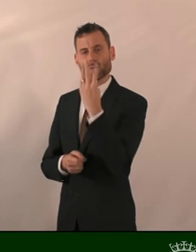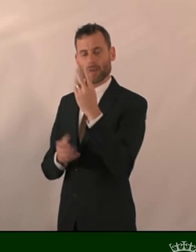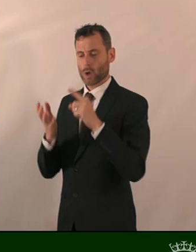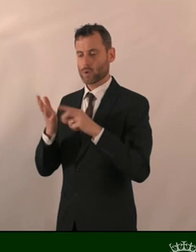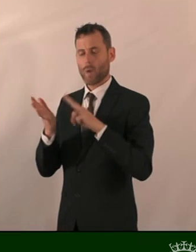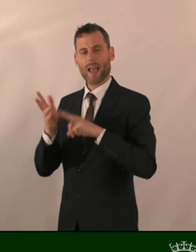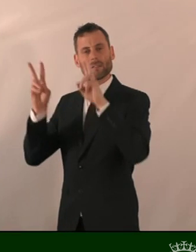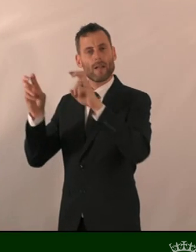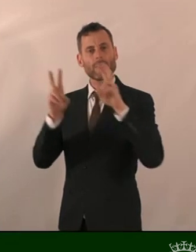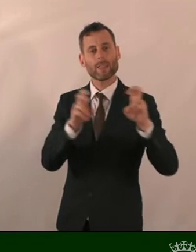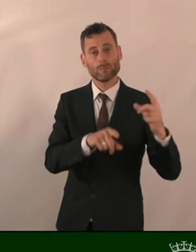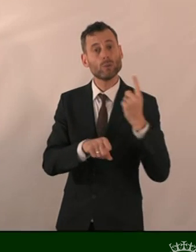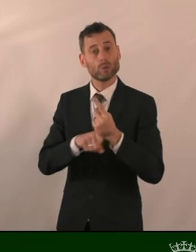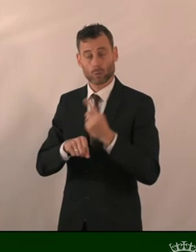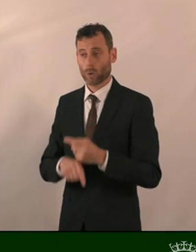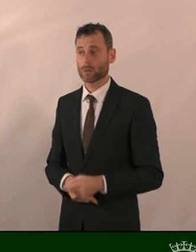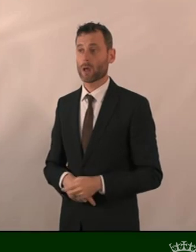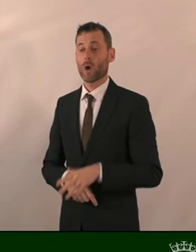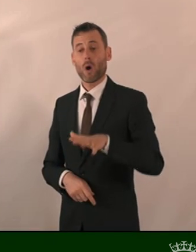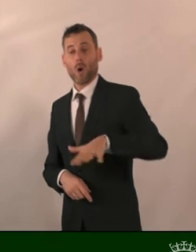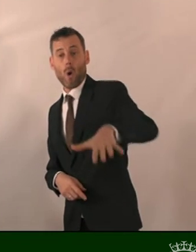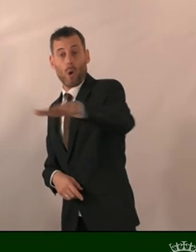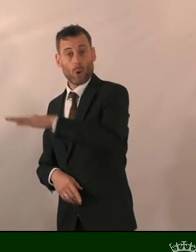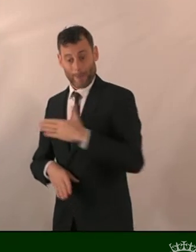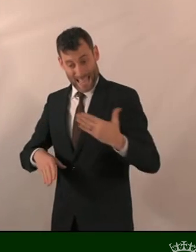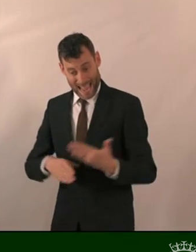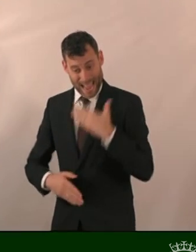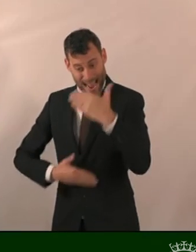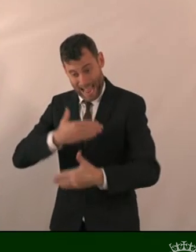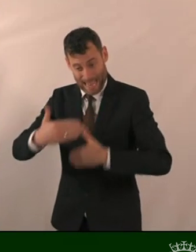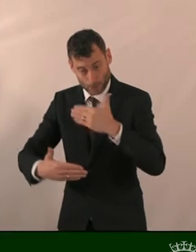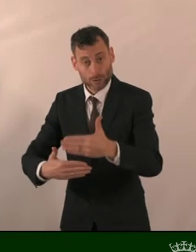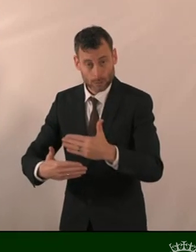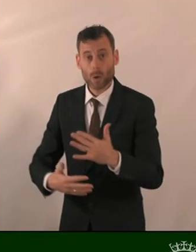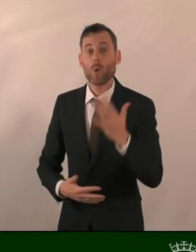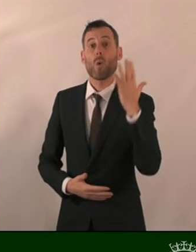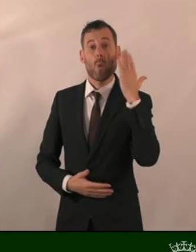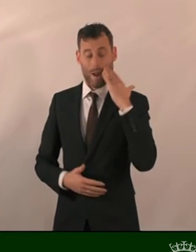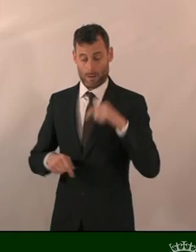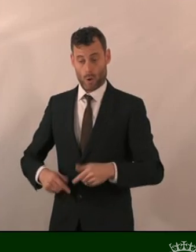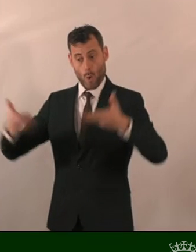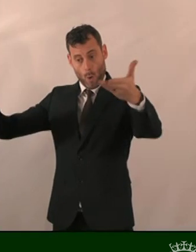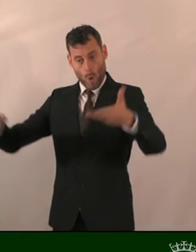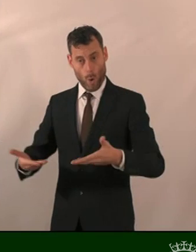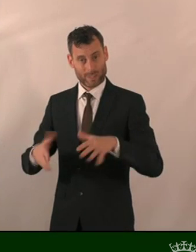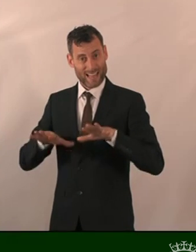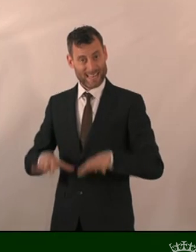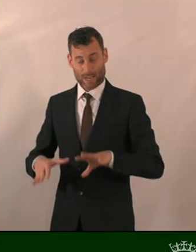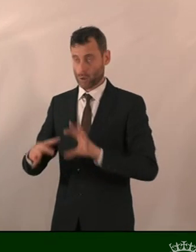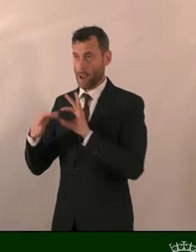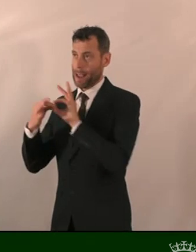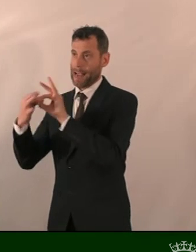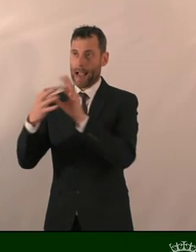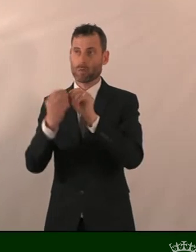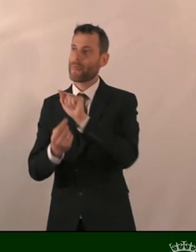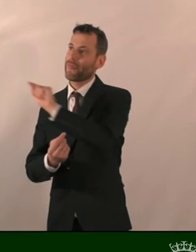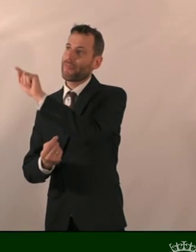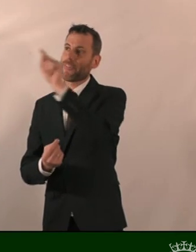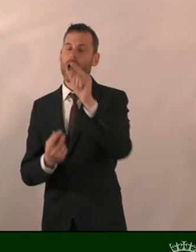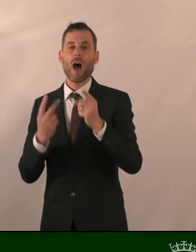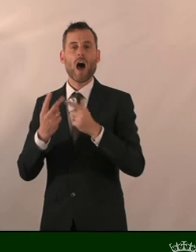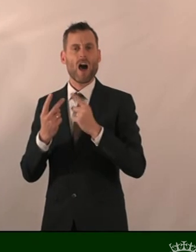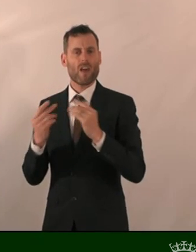Global action on climate change only happens when the host nation engages with the world’s largest nations in advance at the highest political level.